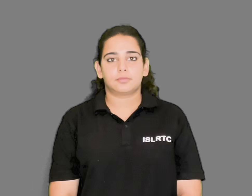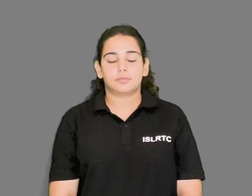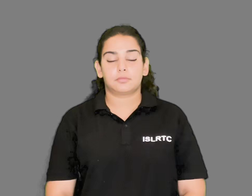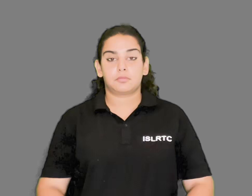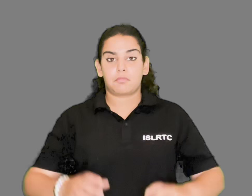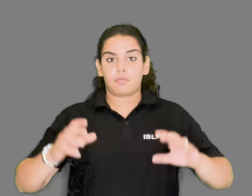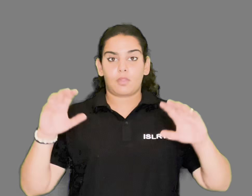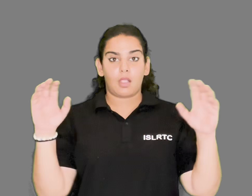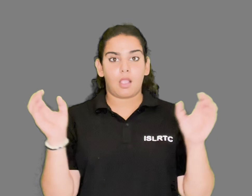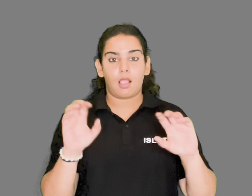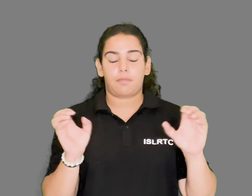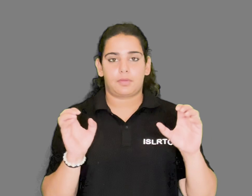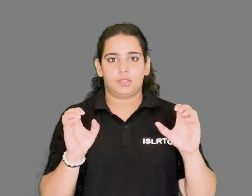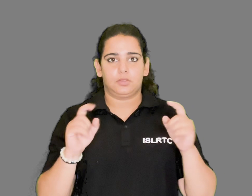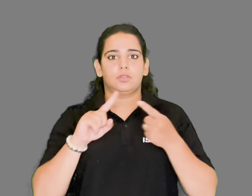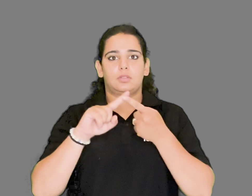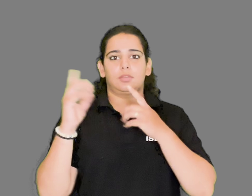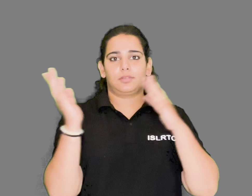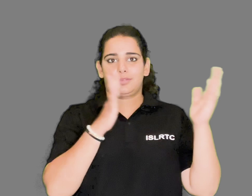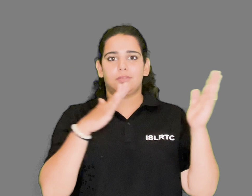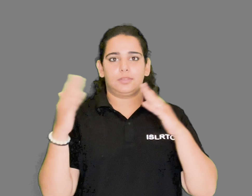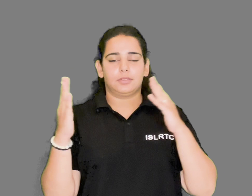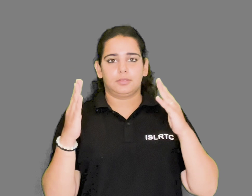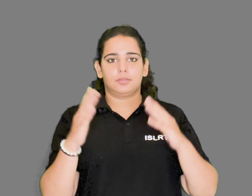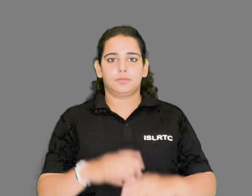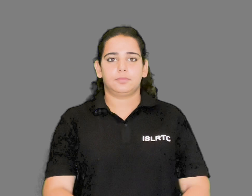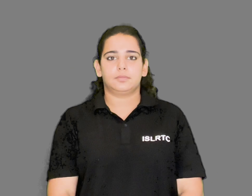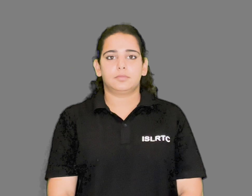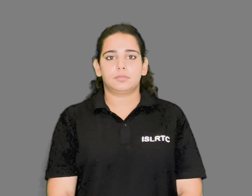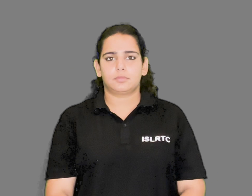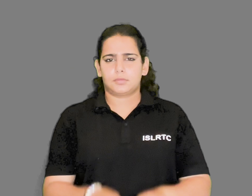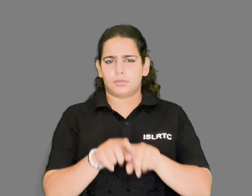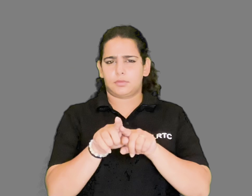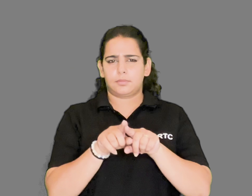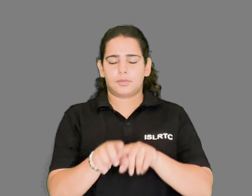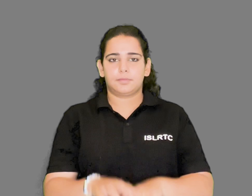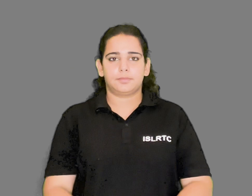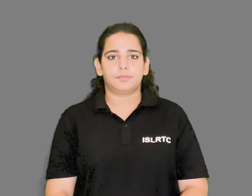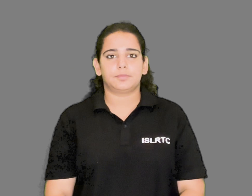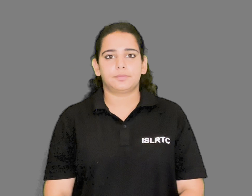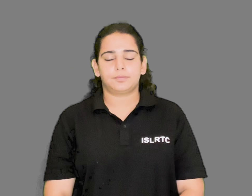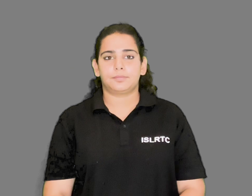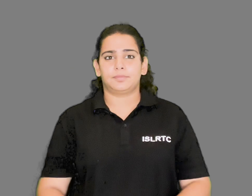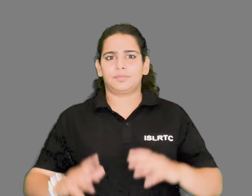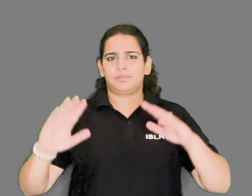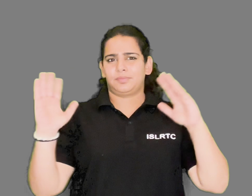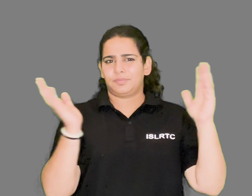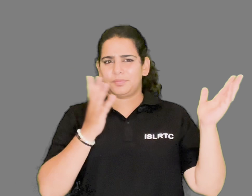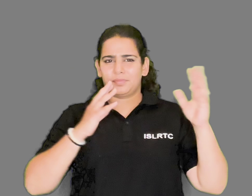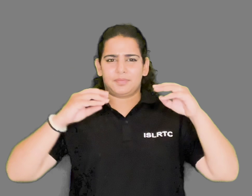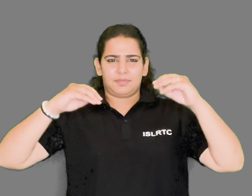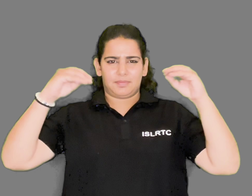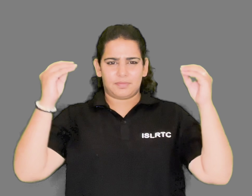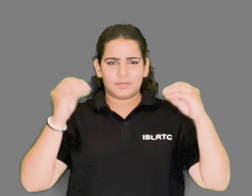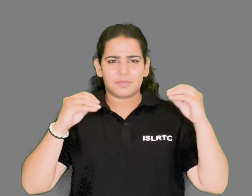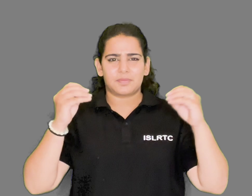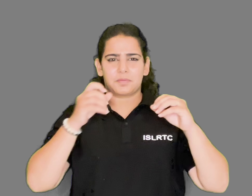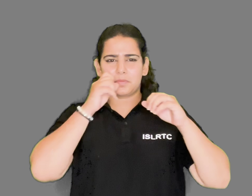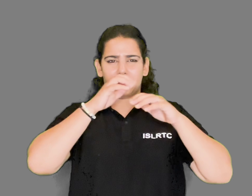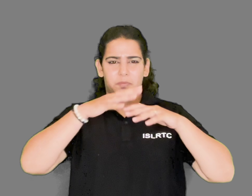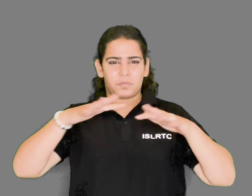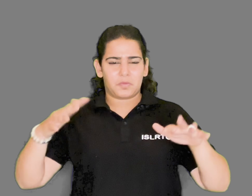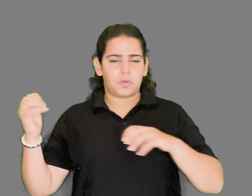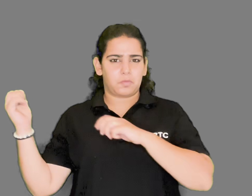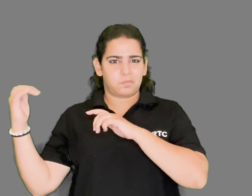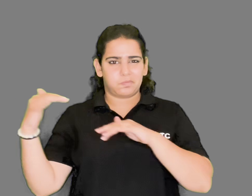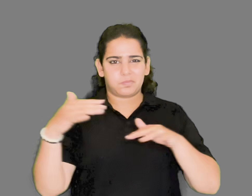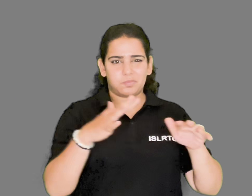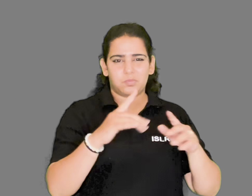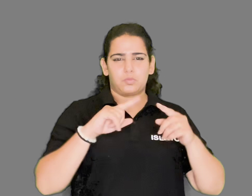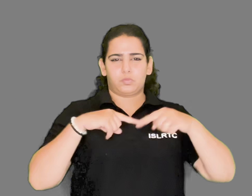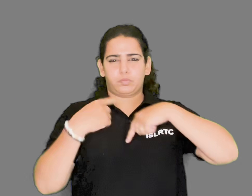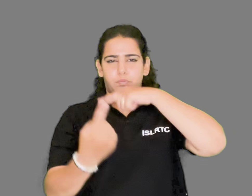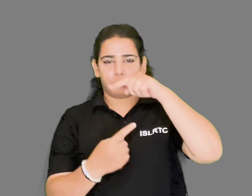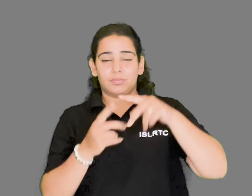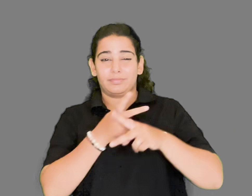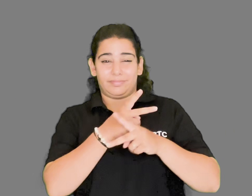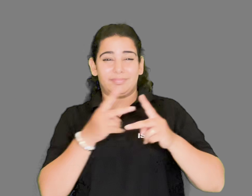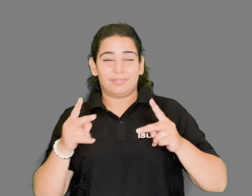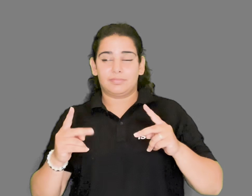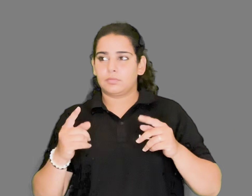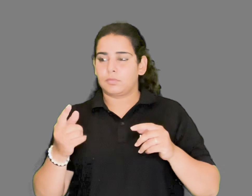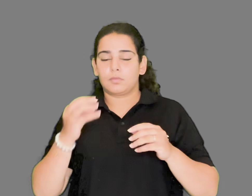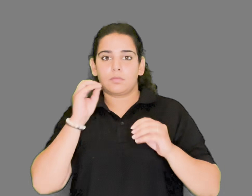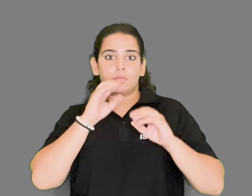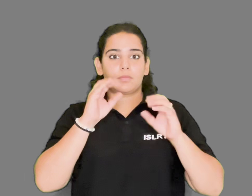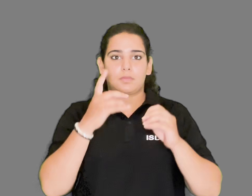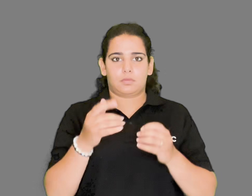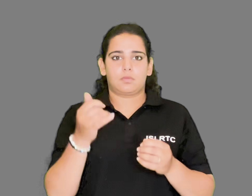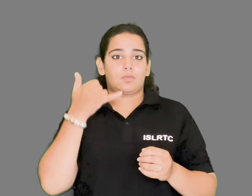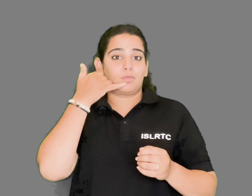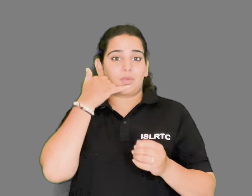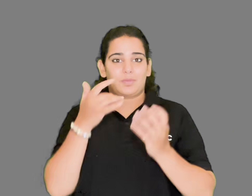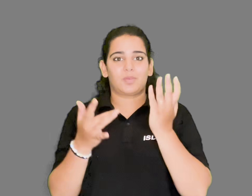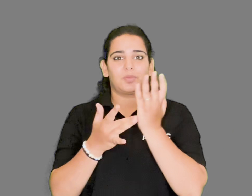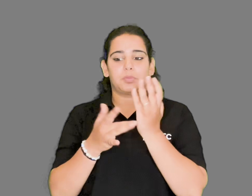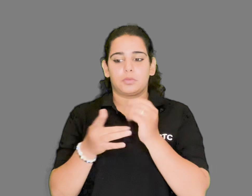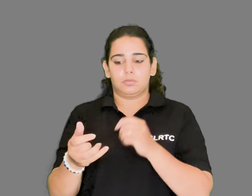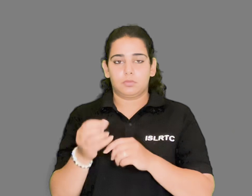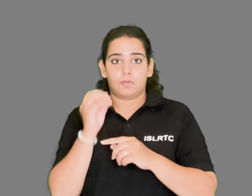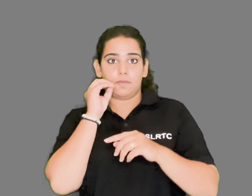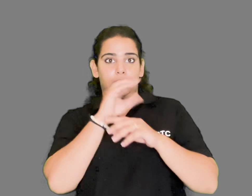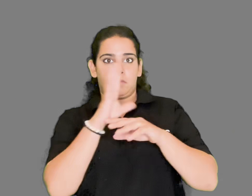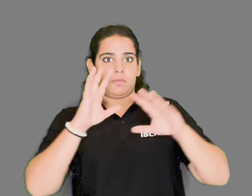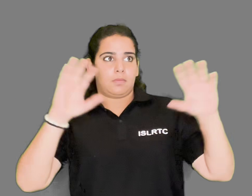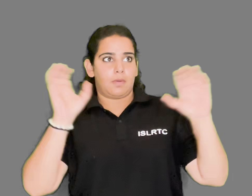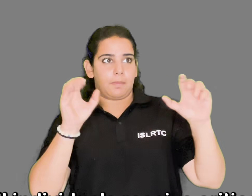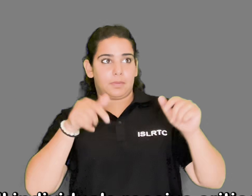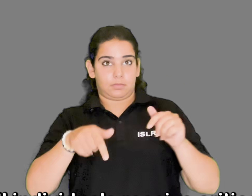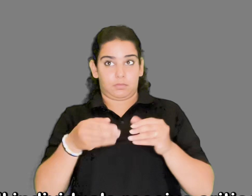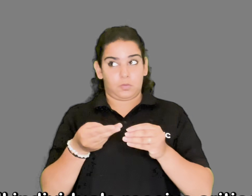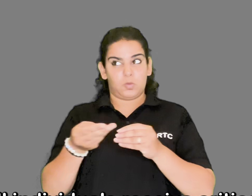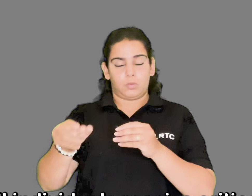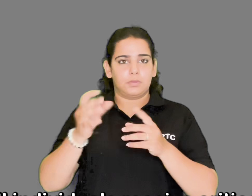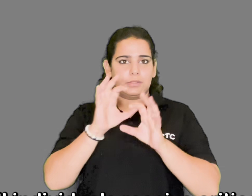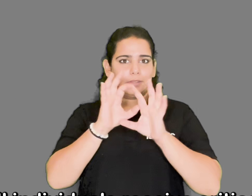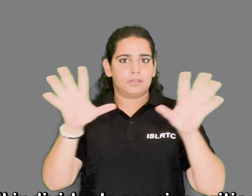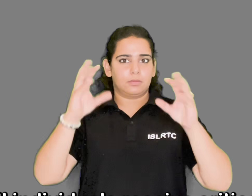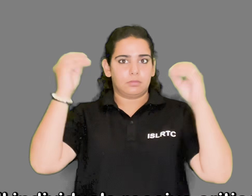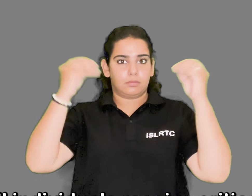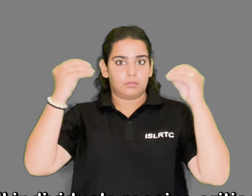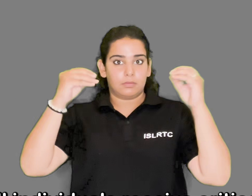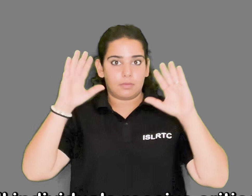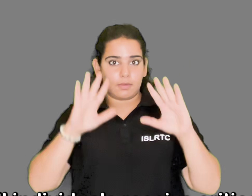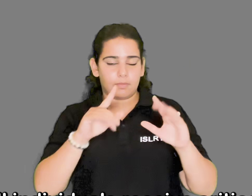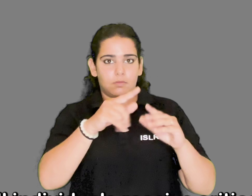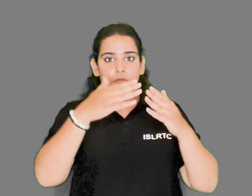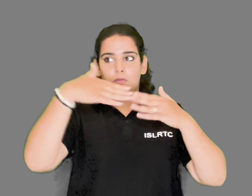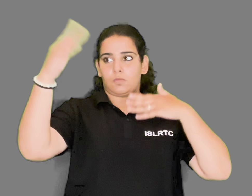Emergency Notification System Systems that provide alerts about emergencies in multiple formats, such as visual signals, auditory alarms, and text notifications to ensure all individuals receive critical information